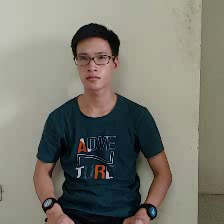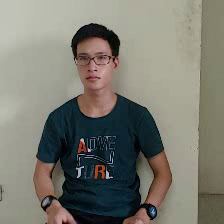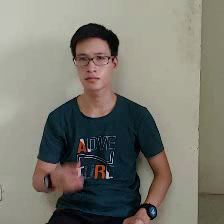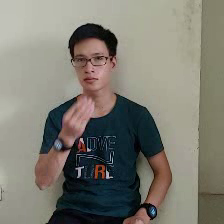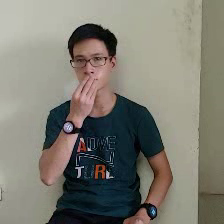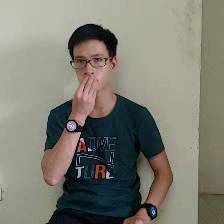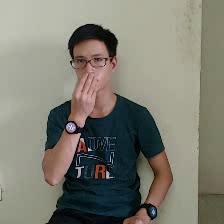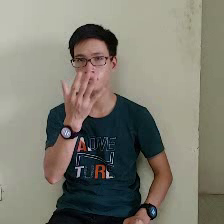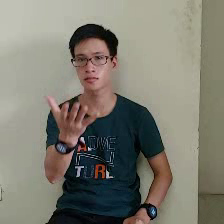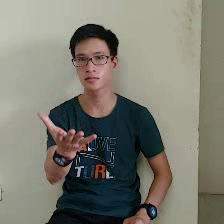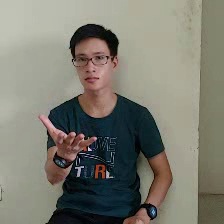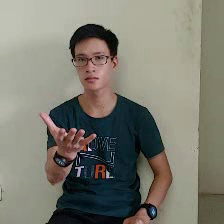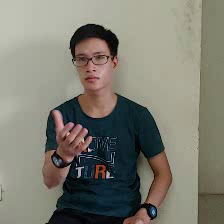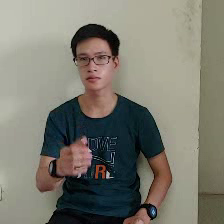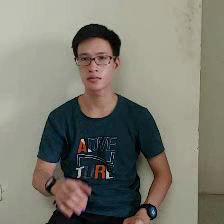Cảm ơn